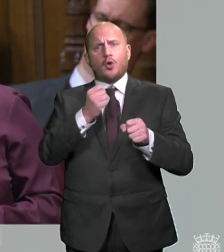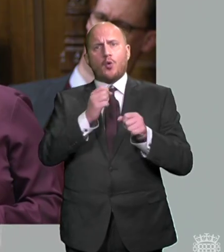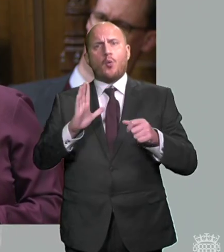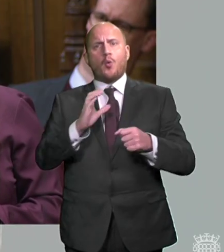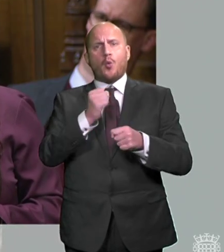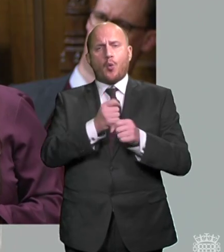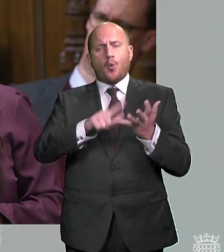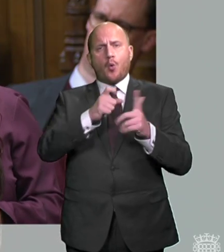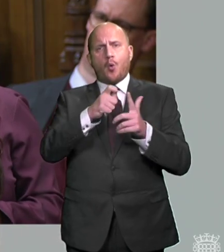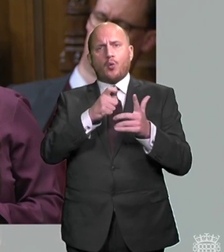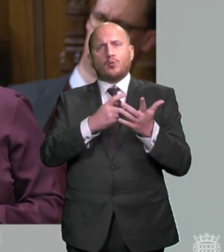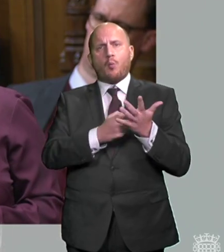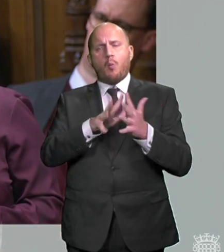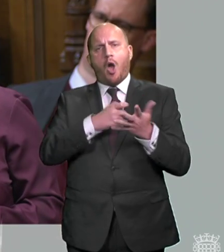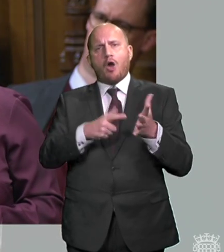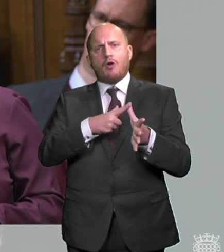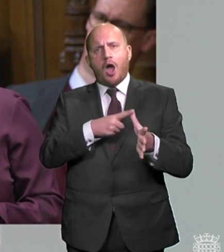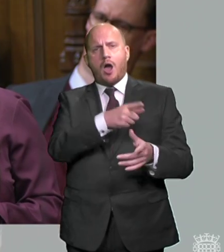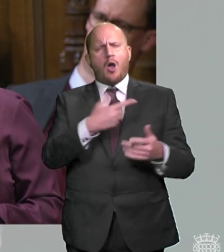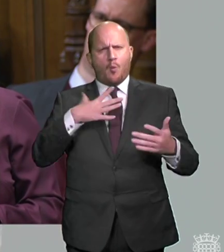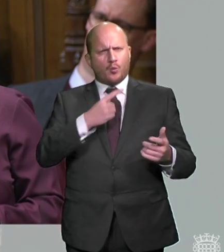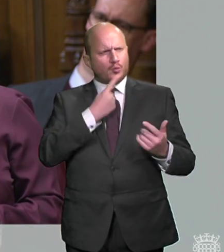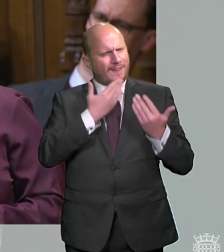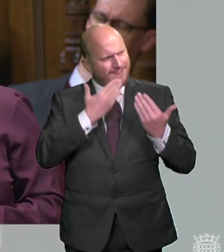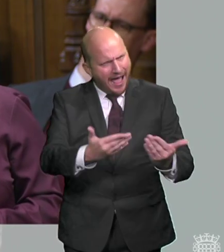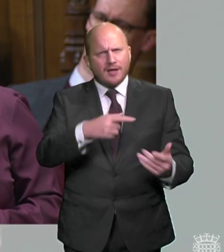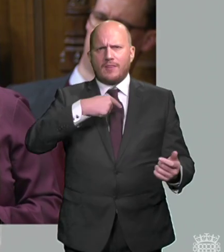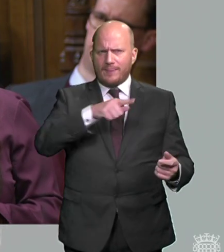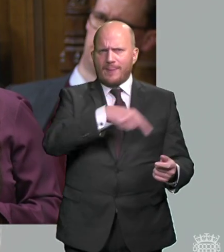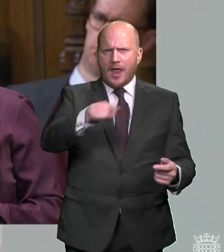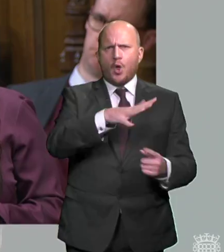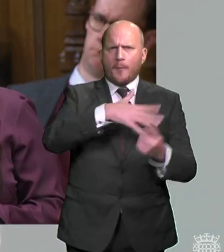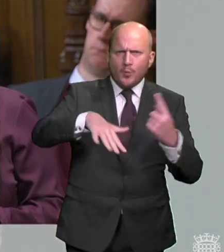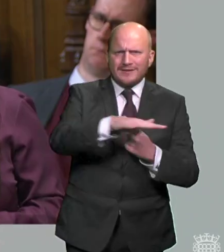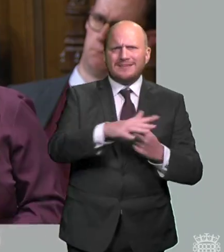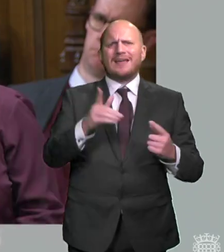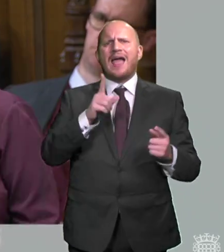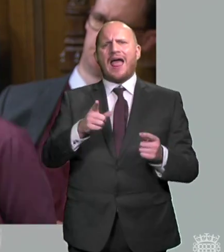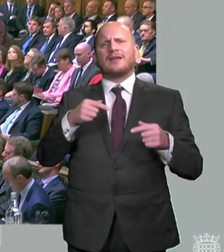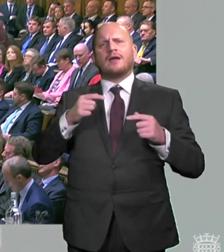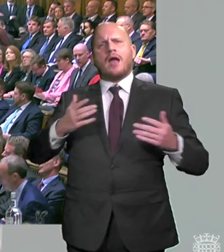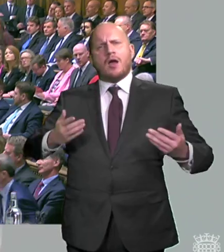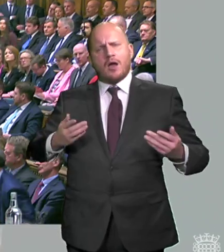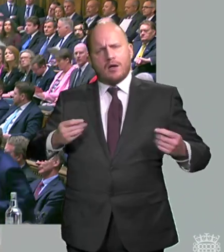Will my right honourable Friend join me in thanking the community for their ongoing Seva and extend his best wishes for Gurpurab?